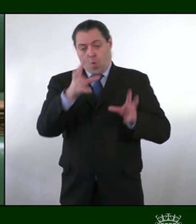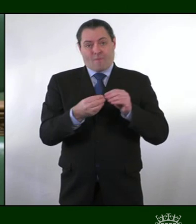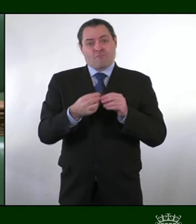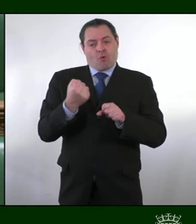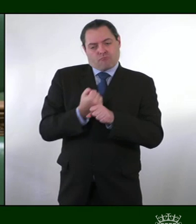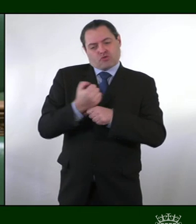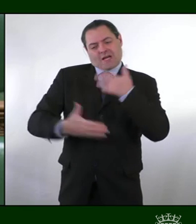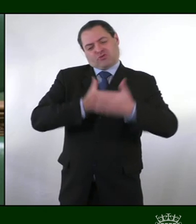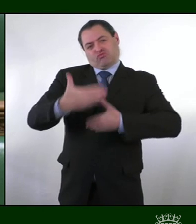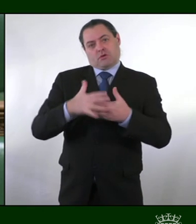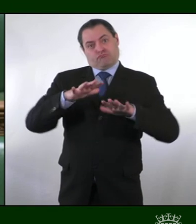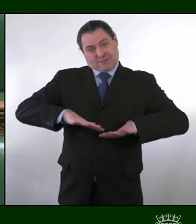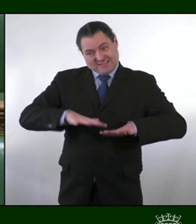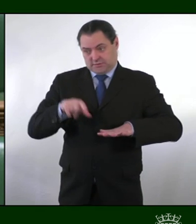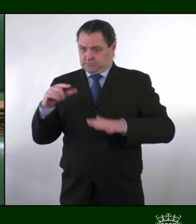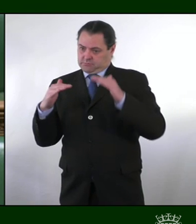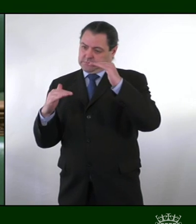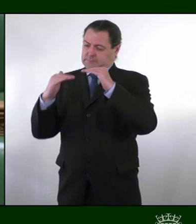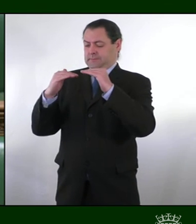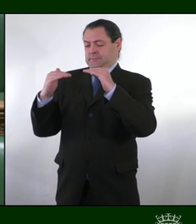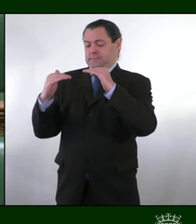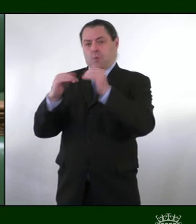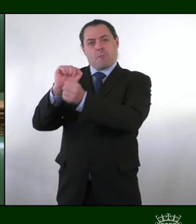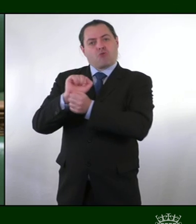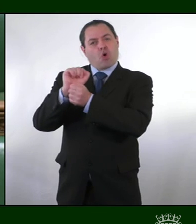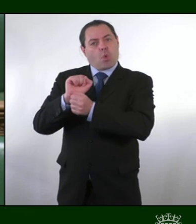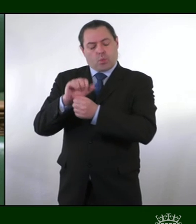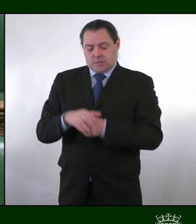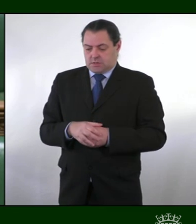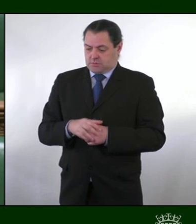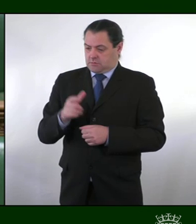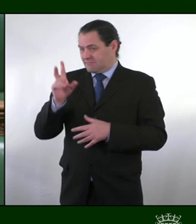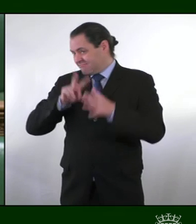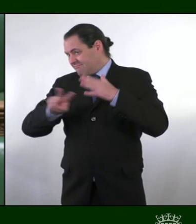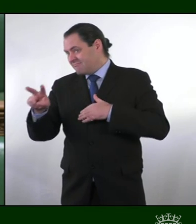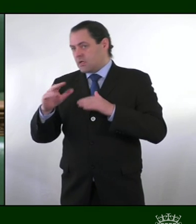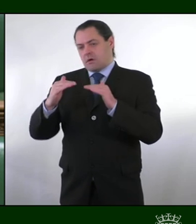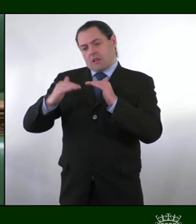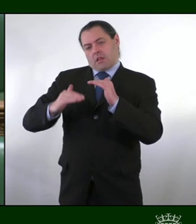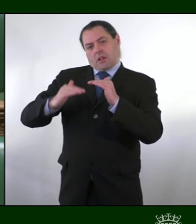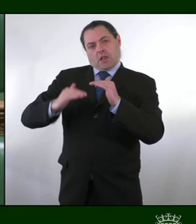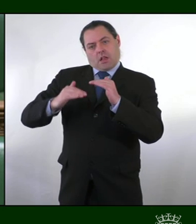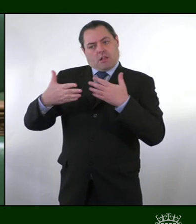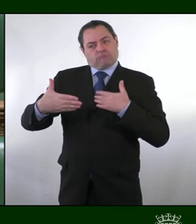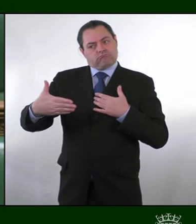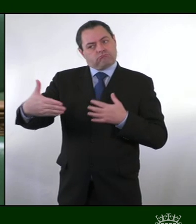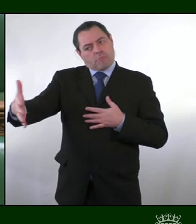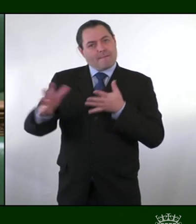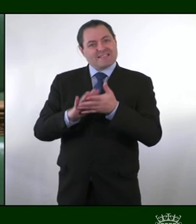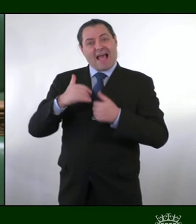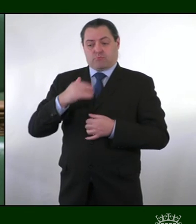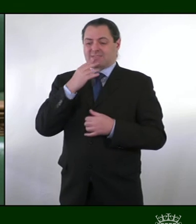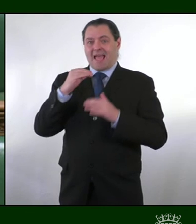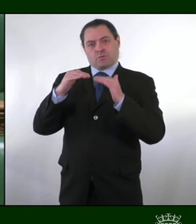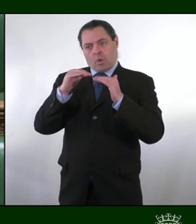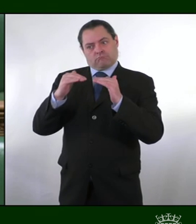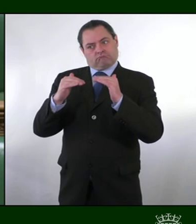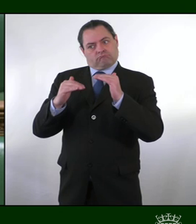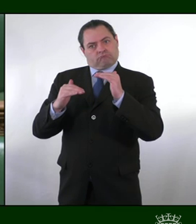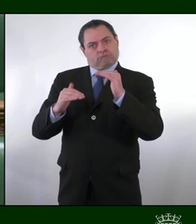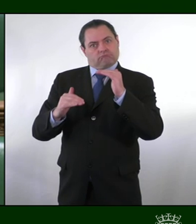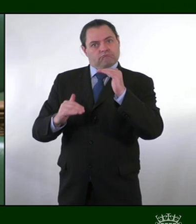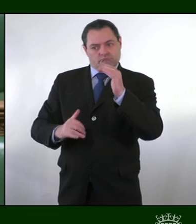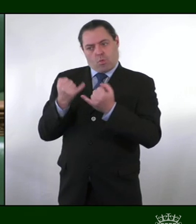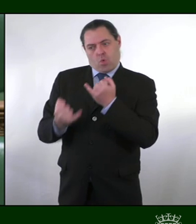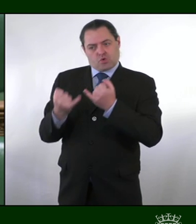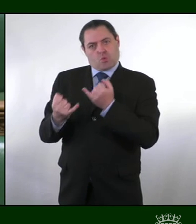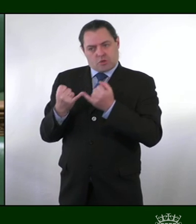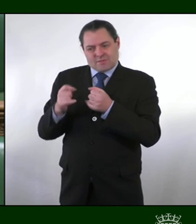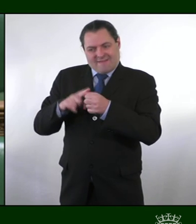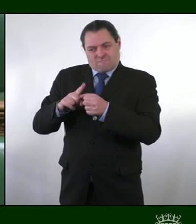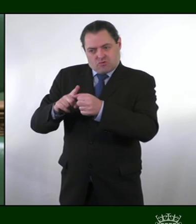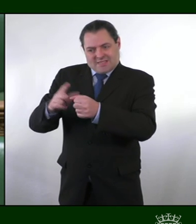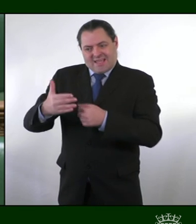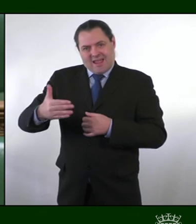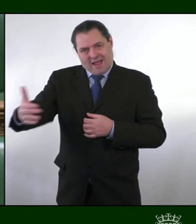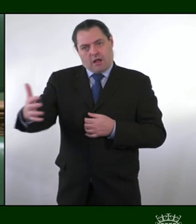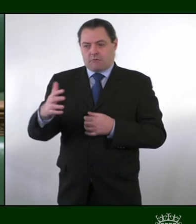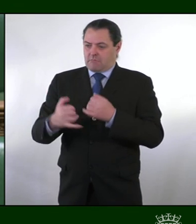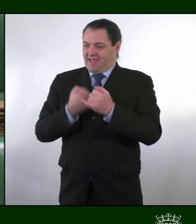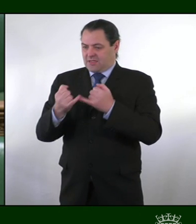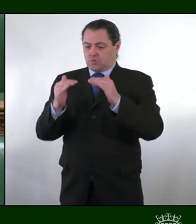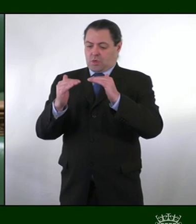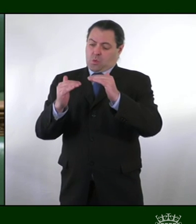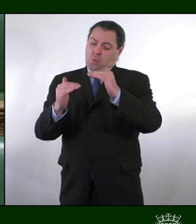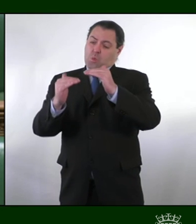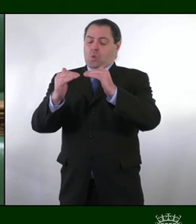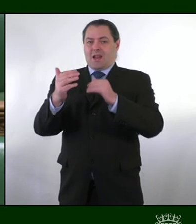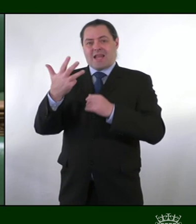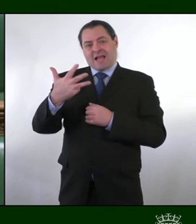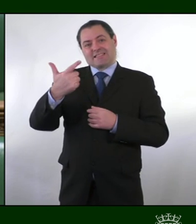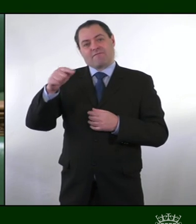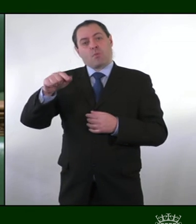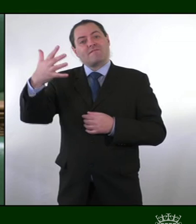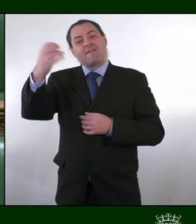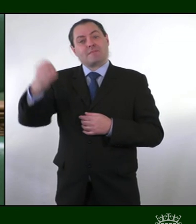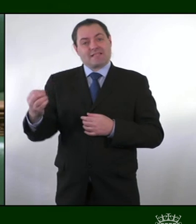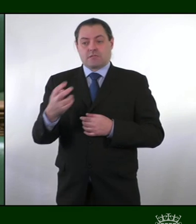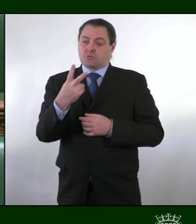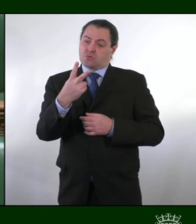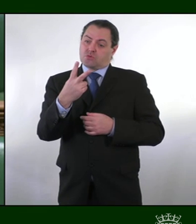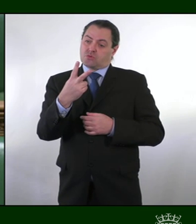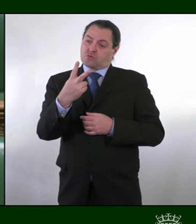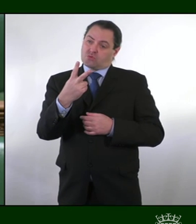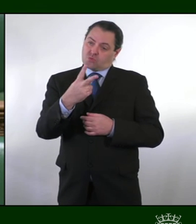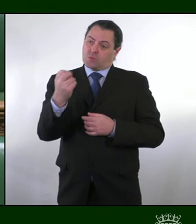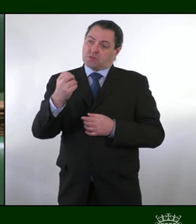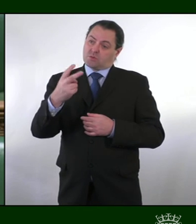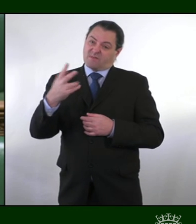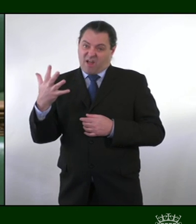Due to elevated borrowing levels and a forecast persistent current deficit, underlying debt is forecast to continue rising in every year, reaching 97.5% of GDP in ’25-’26.